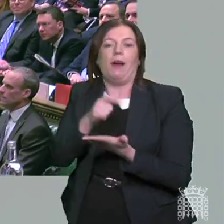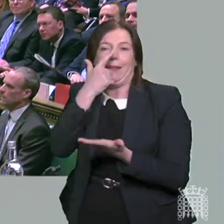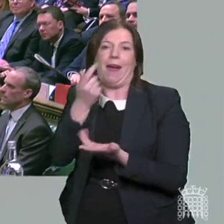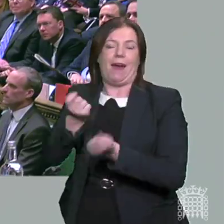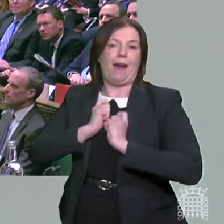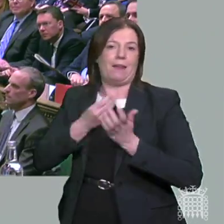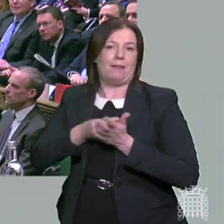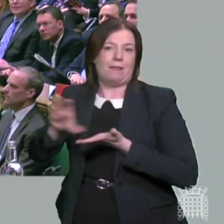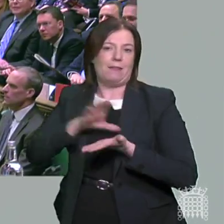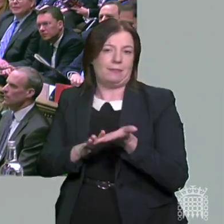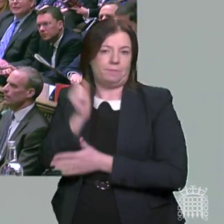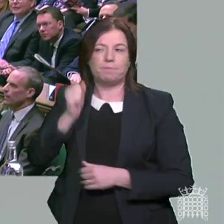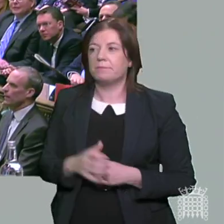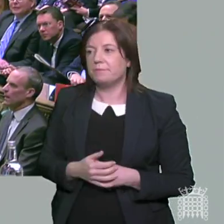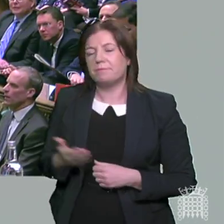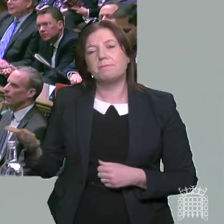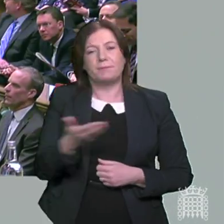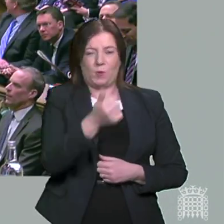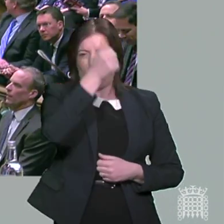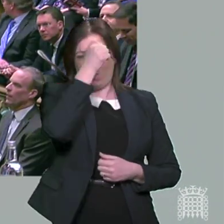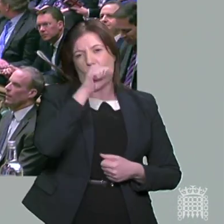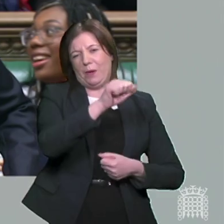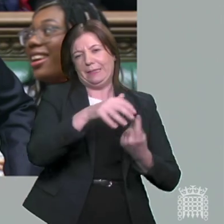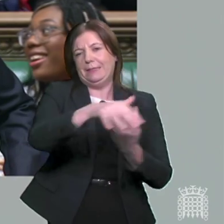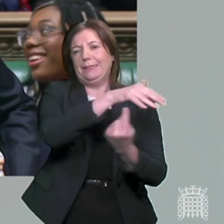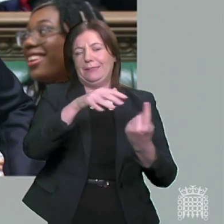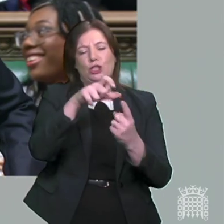My honourable Friend is a great advocate for his constituents.